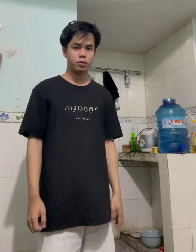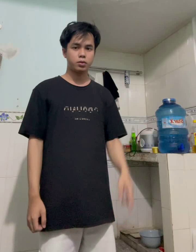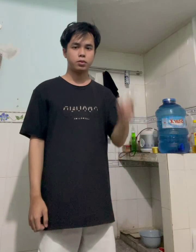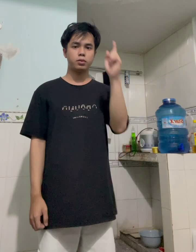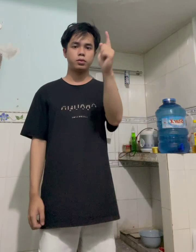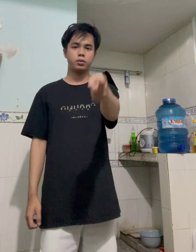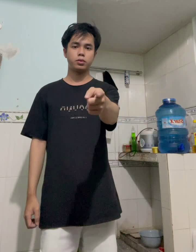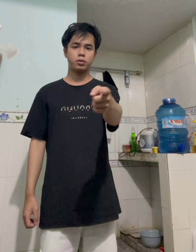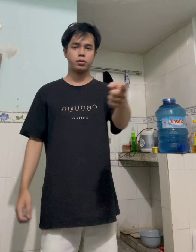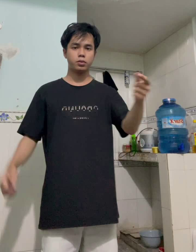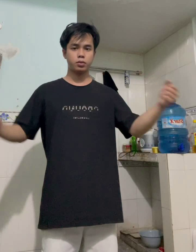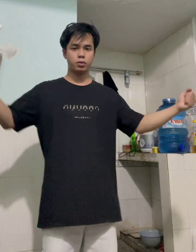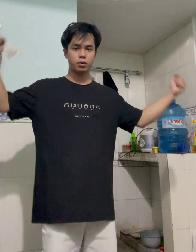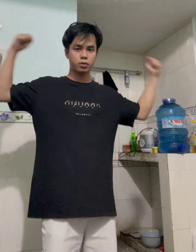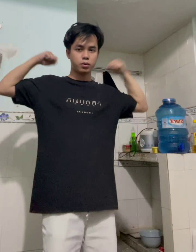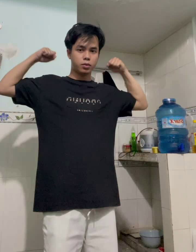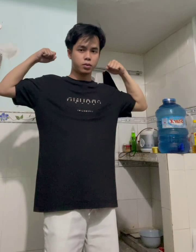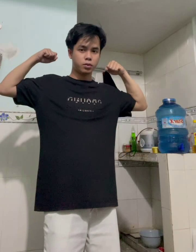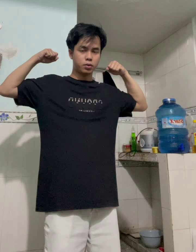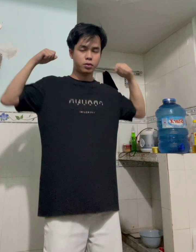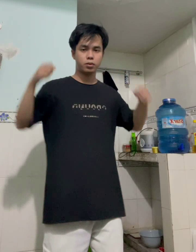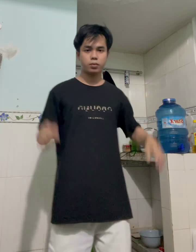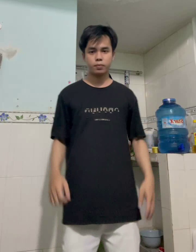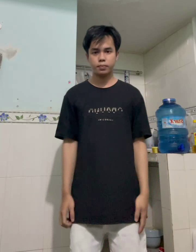ban khoe khong